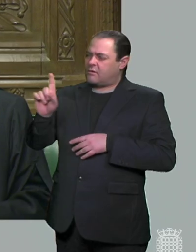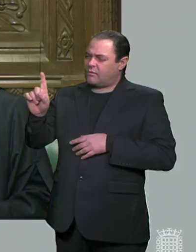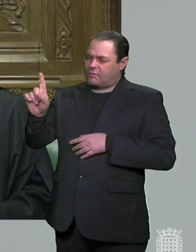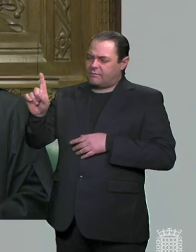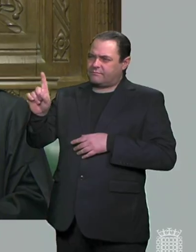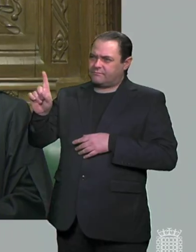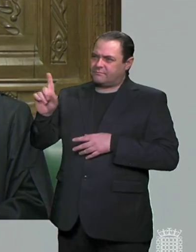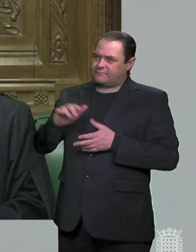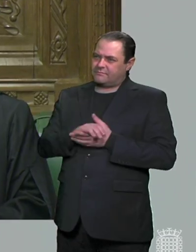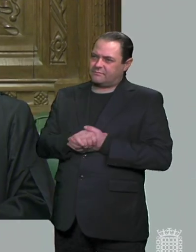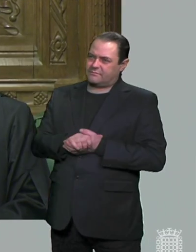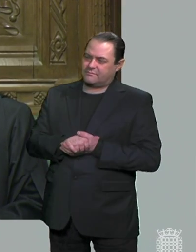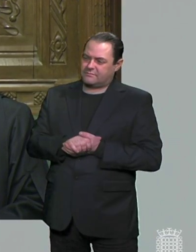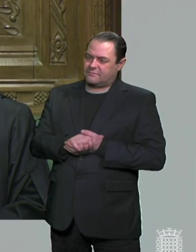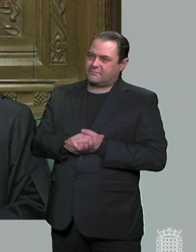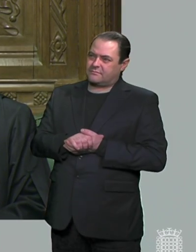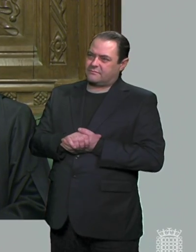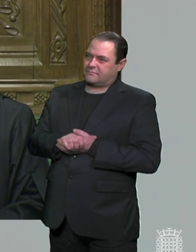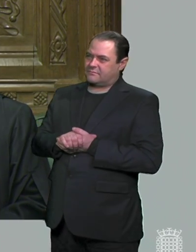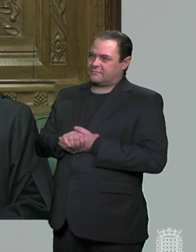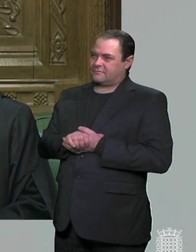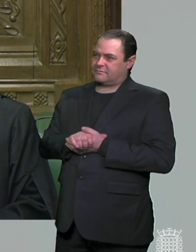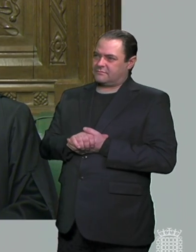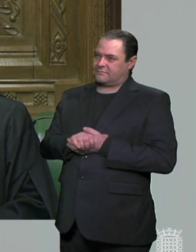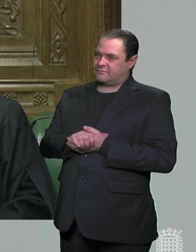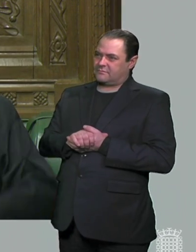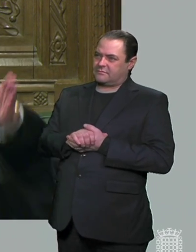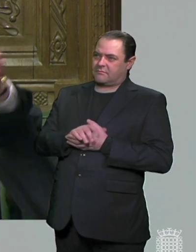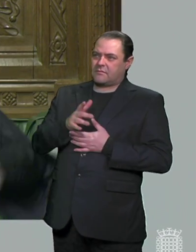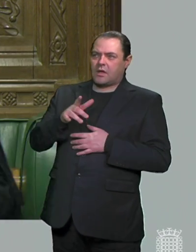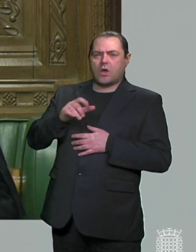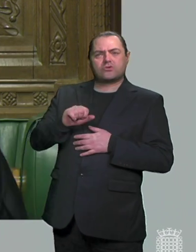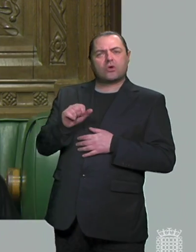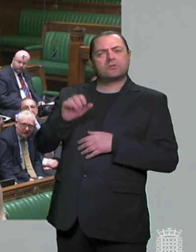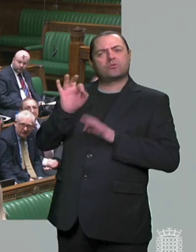Order. May I just say to the Secretary of State that Scottish questions are short enough without his taking up all the time?